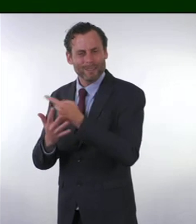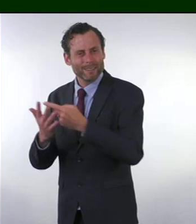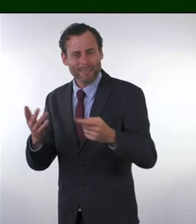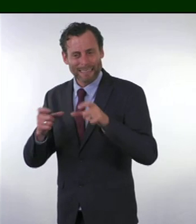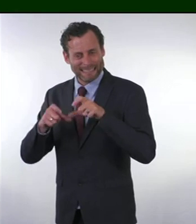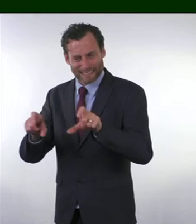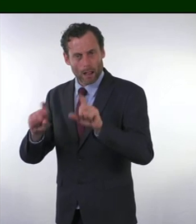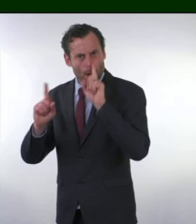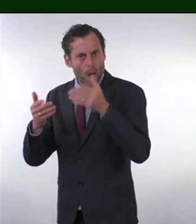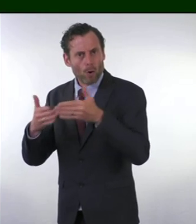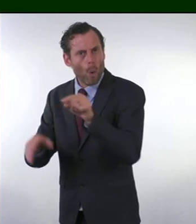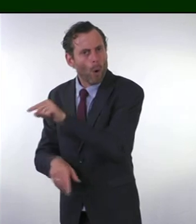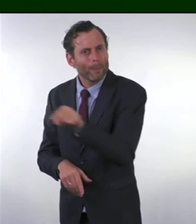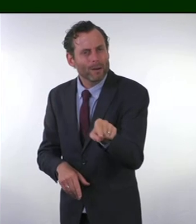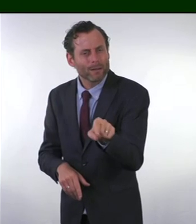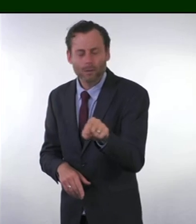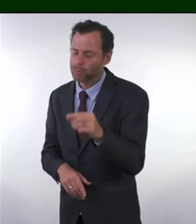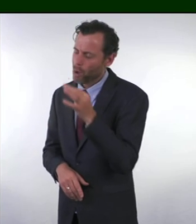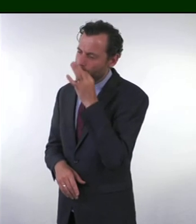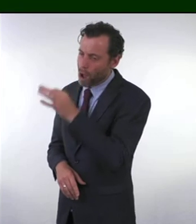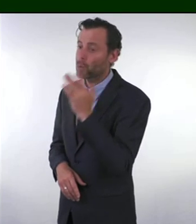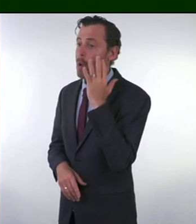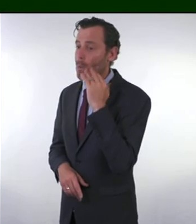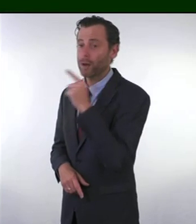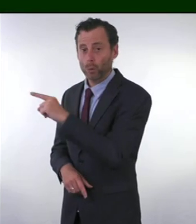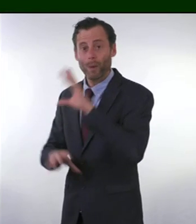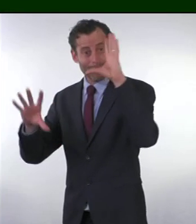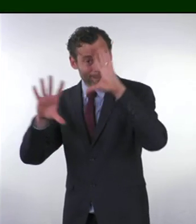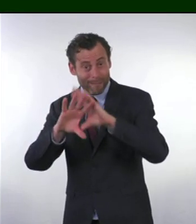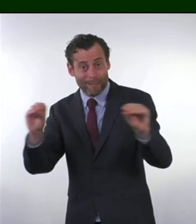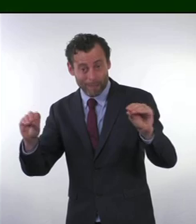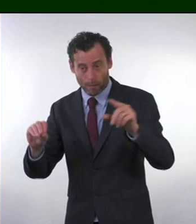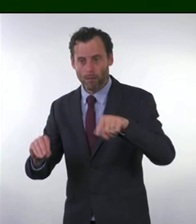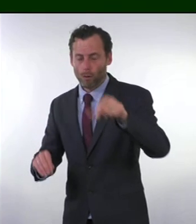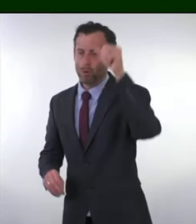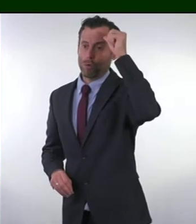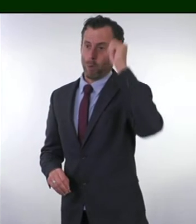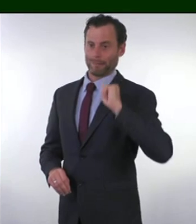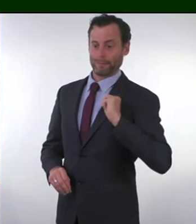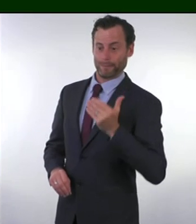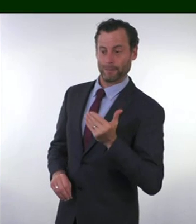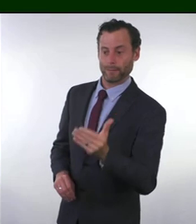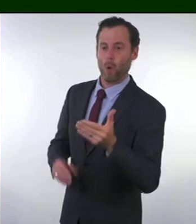Will my right honourable Friend publish a timetable so that there can be some hope and certainty for these industries?